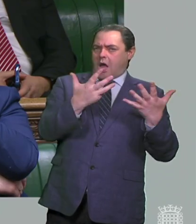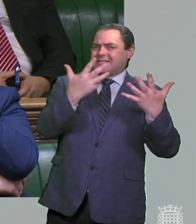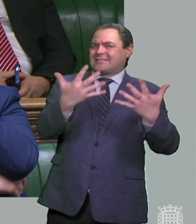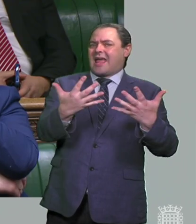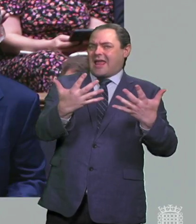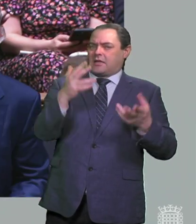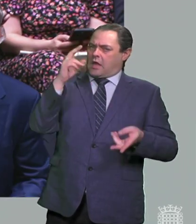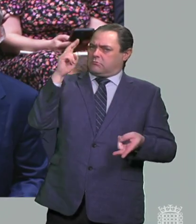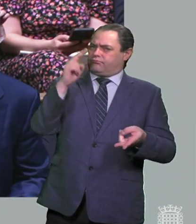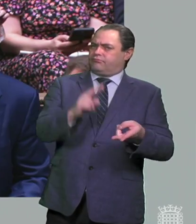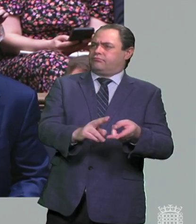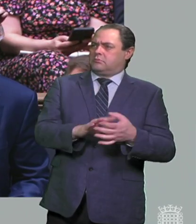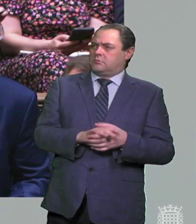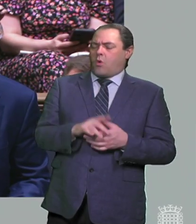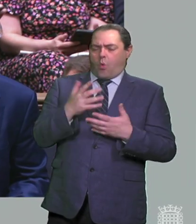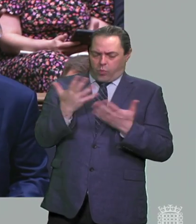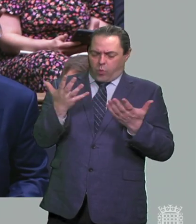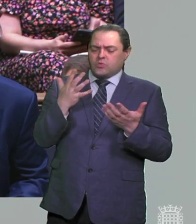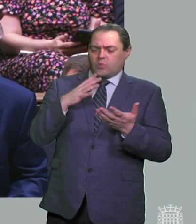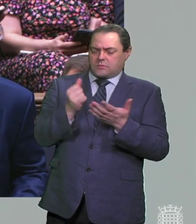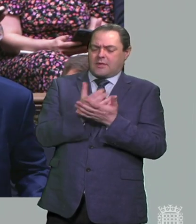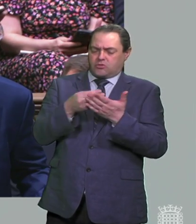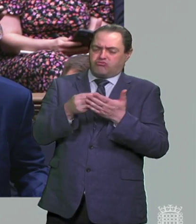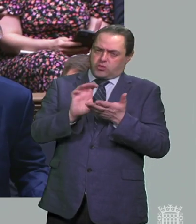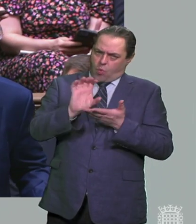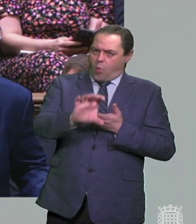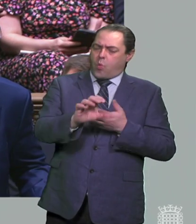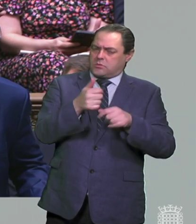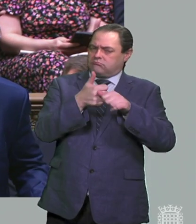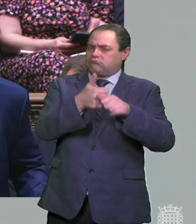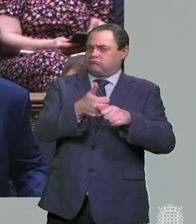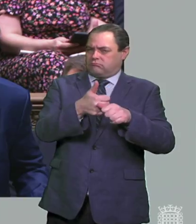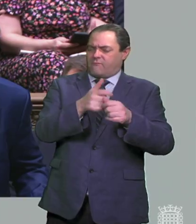None the less, we will of course make sure that all the resource is available to the PSNI.